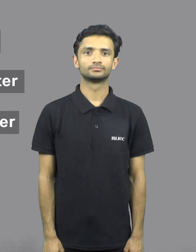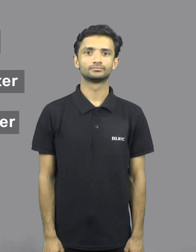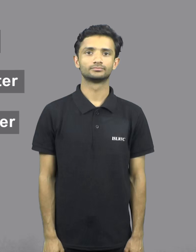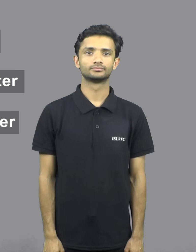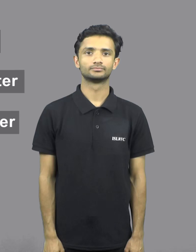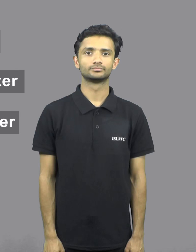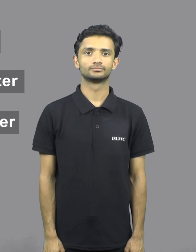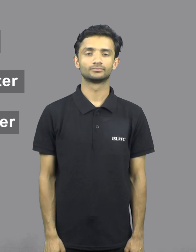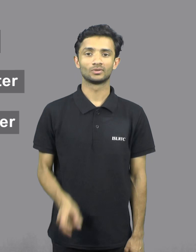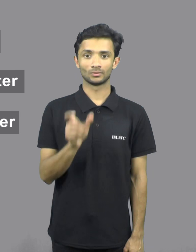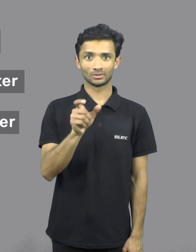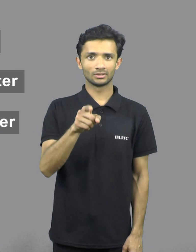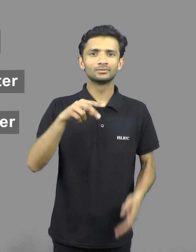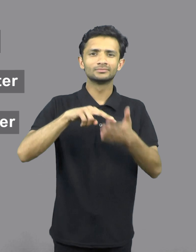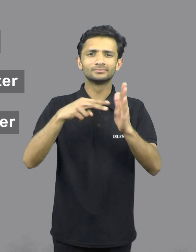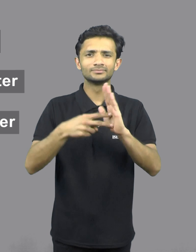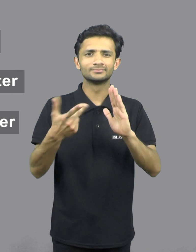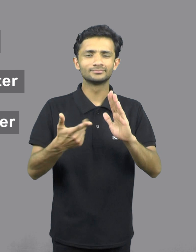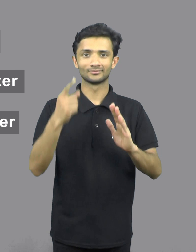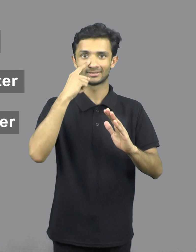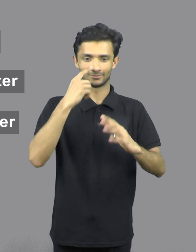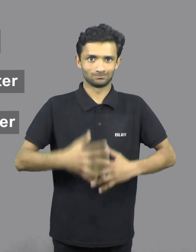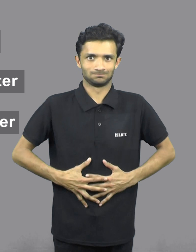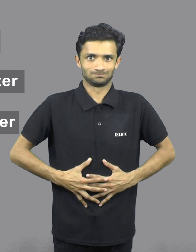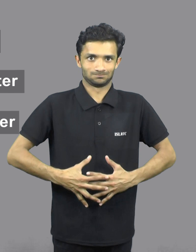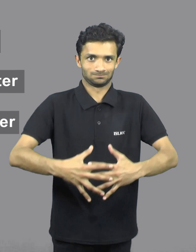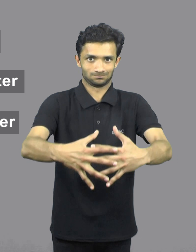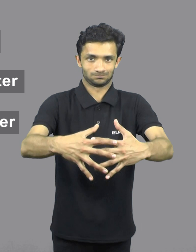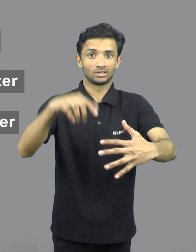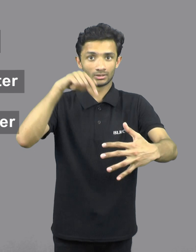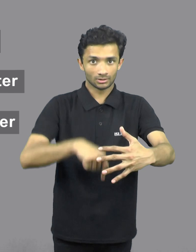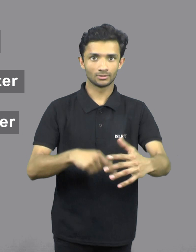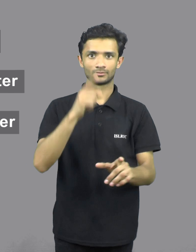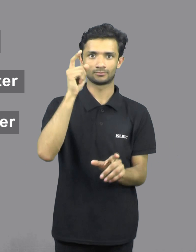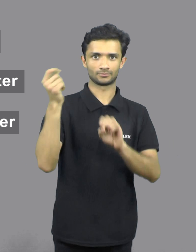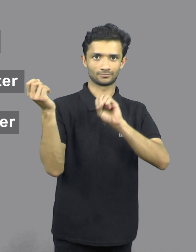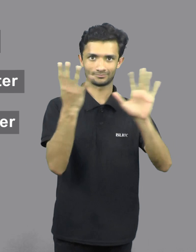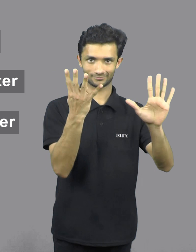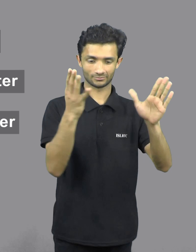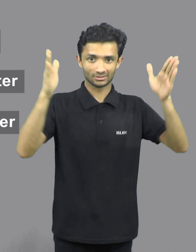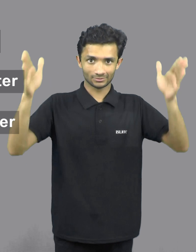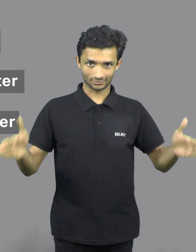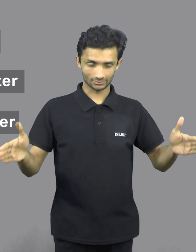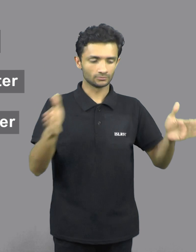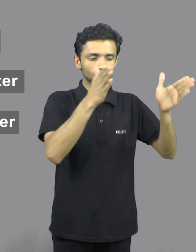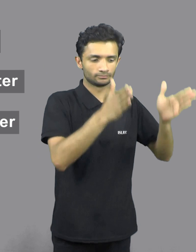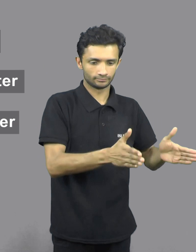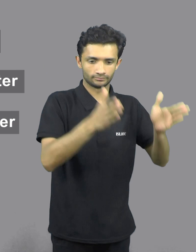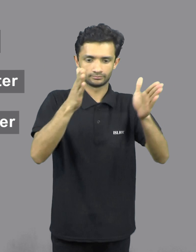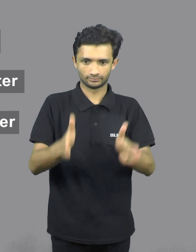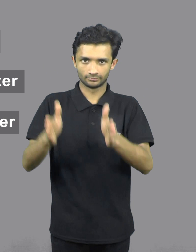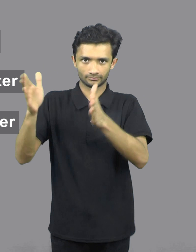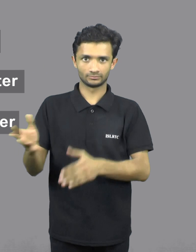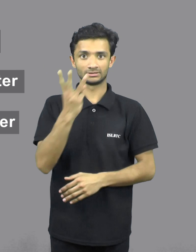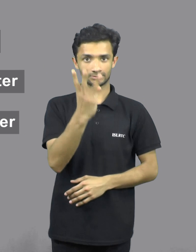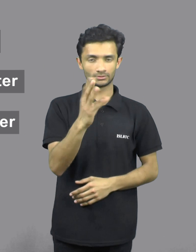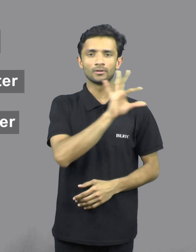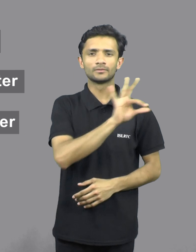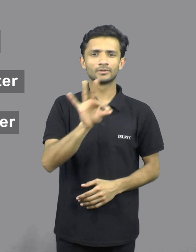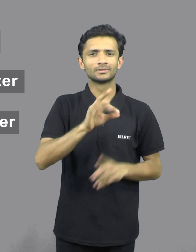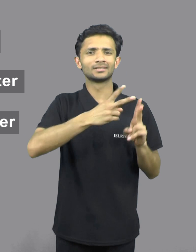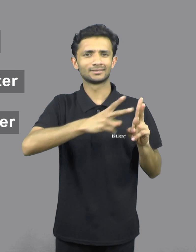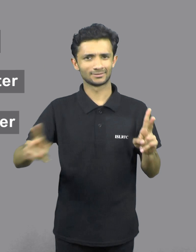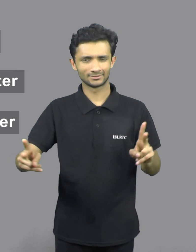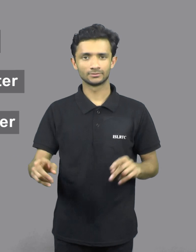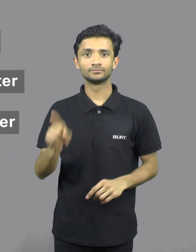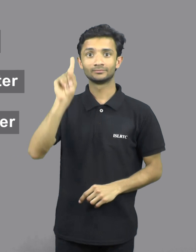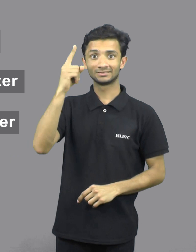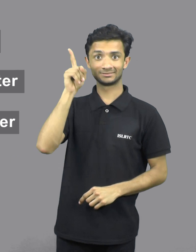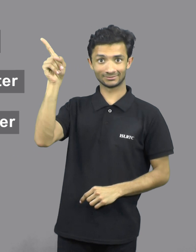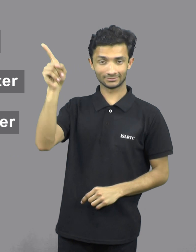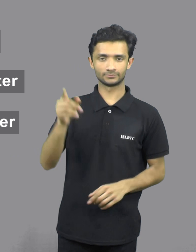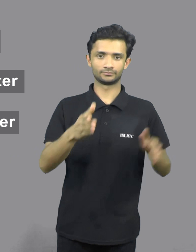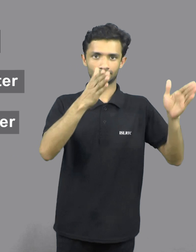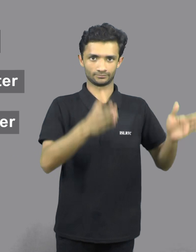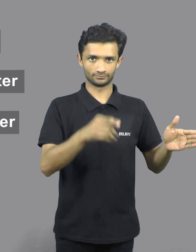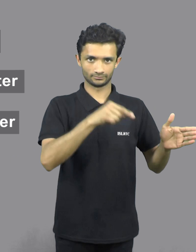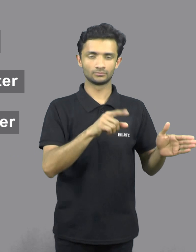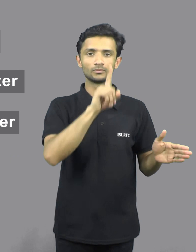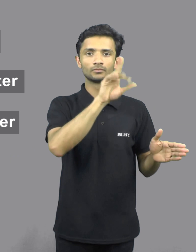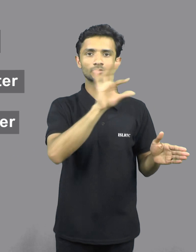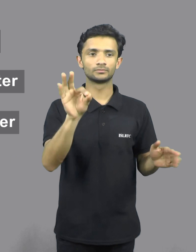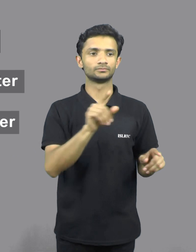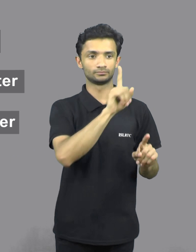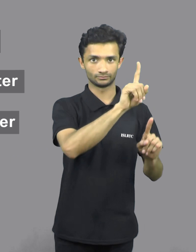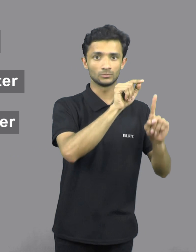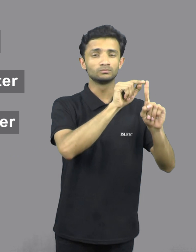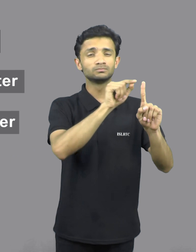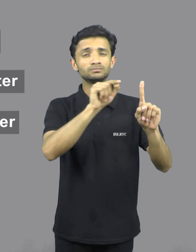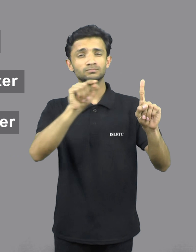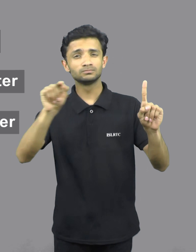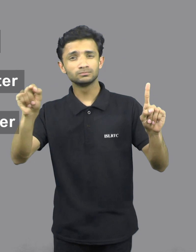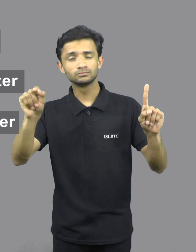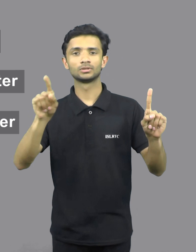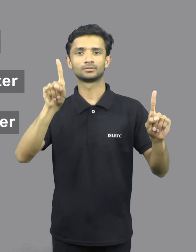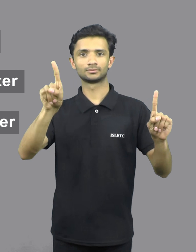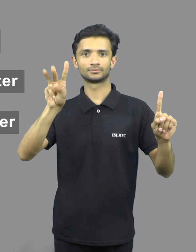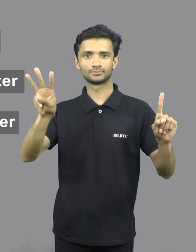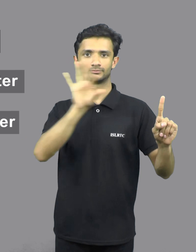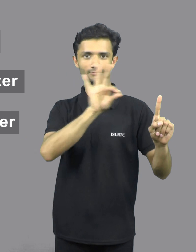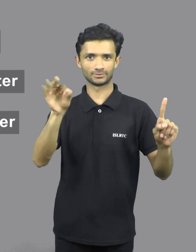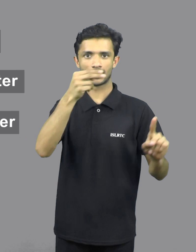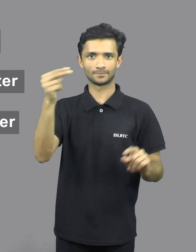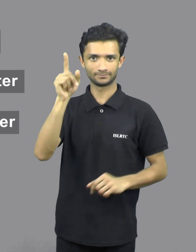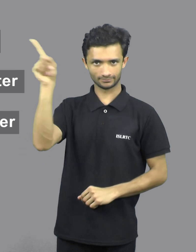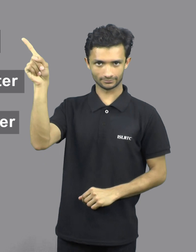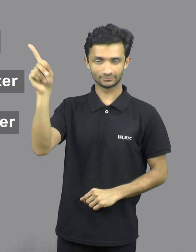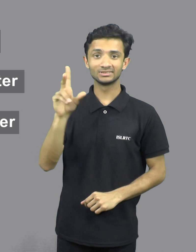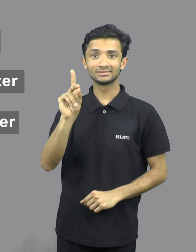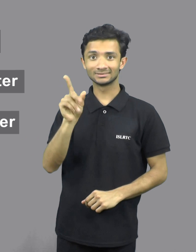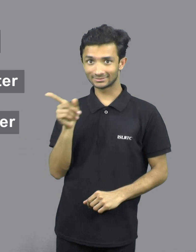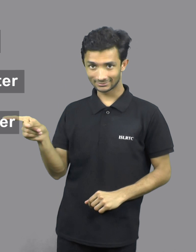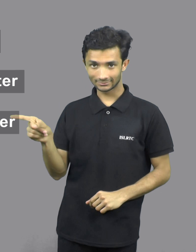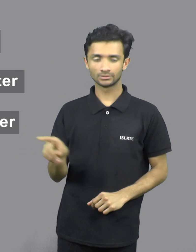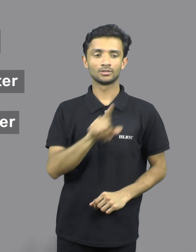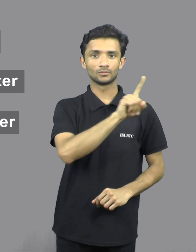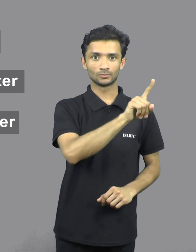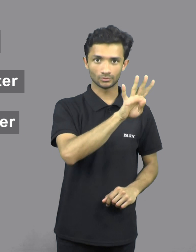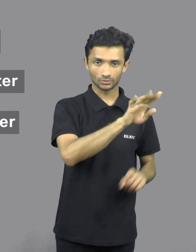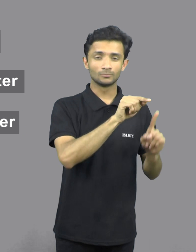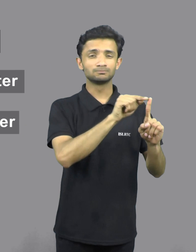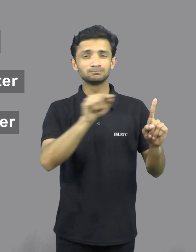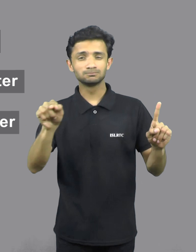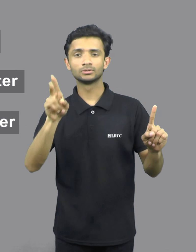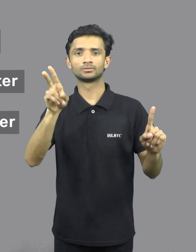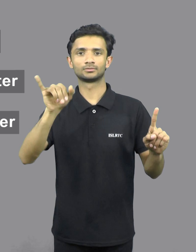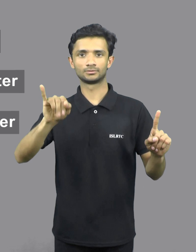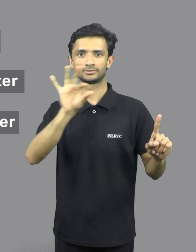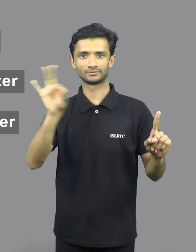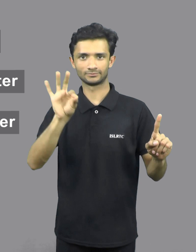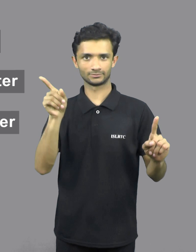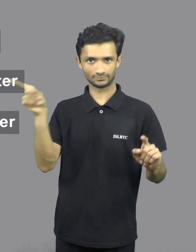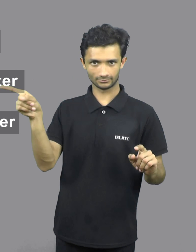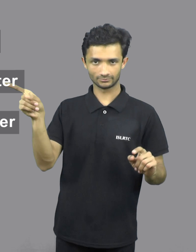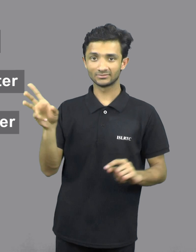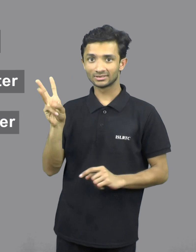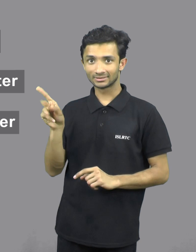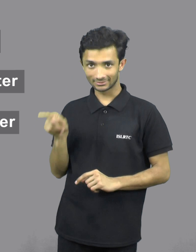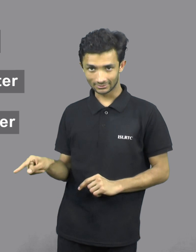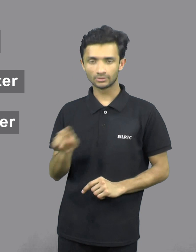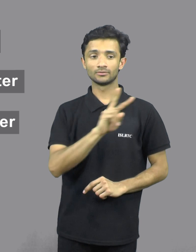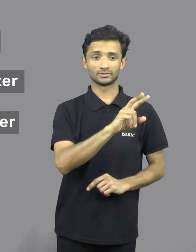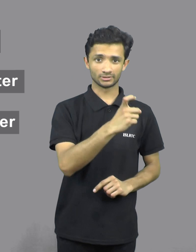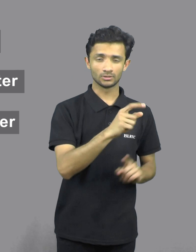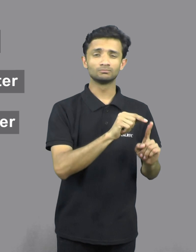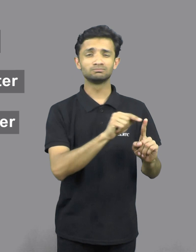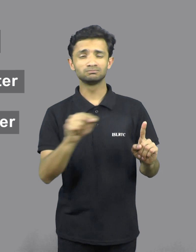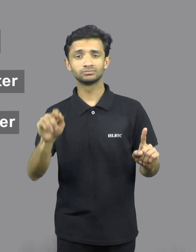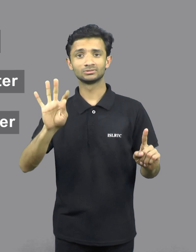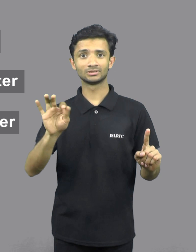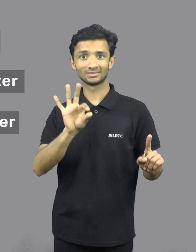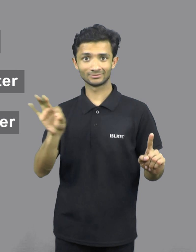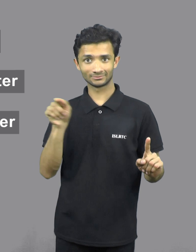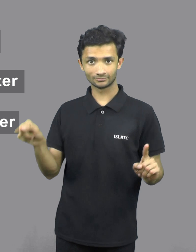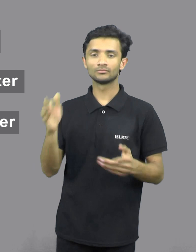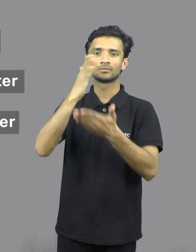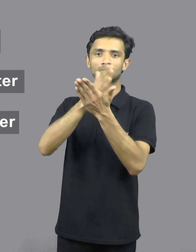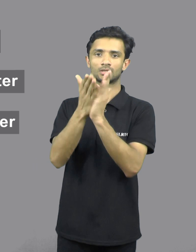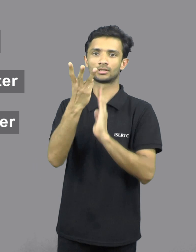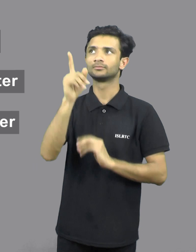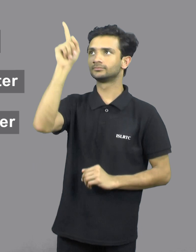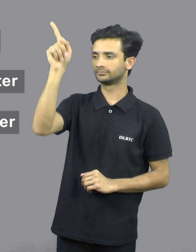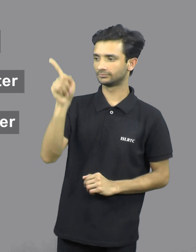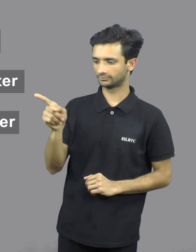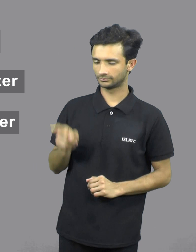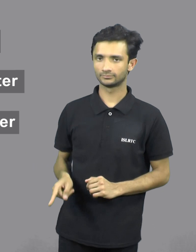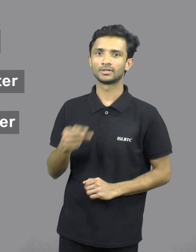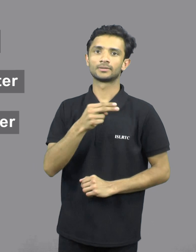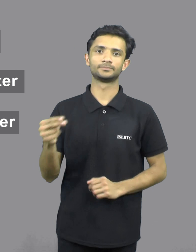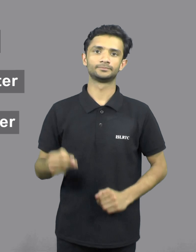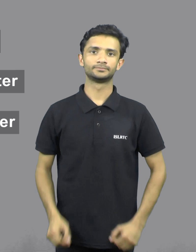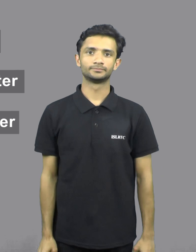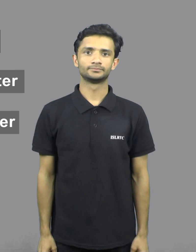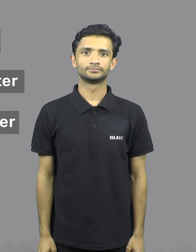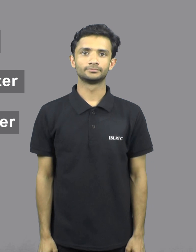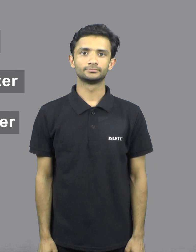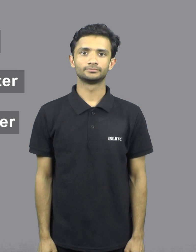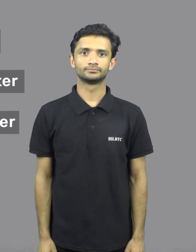First Trimester Second Trimester And Third Trimester